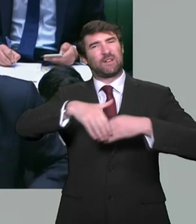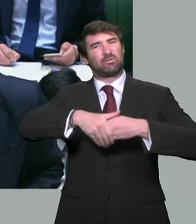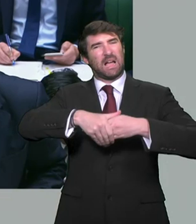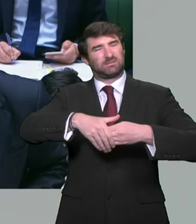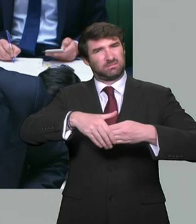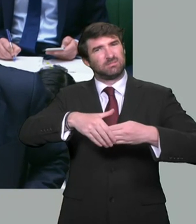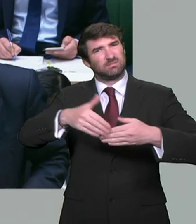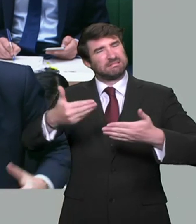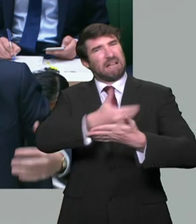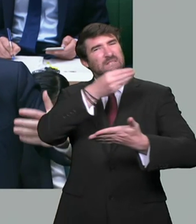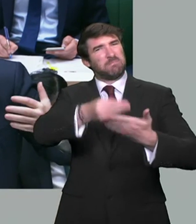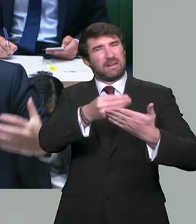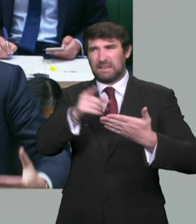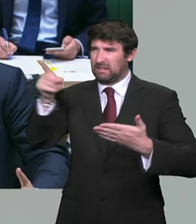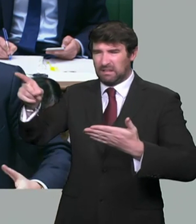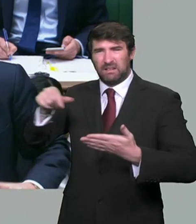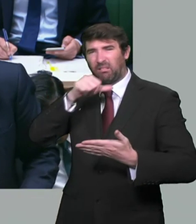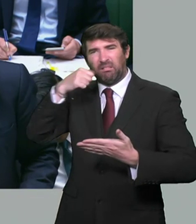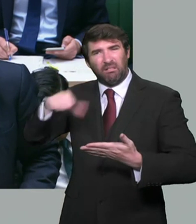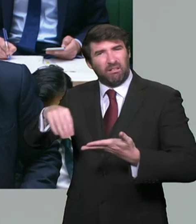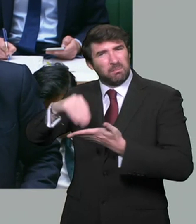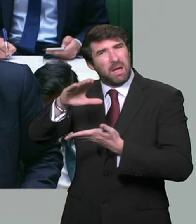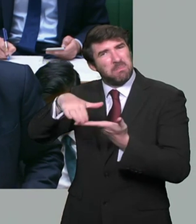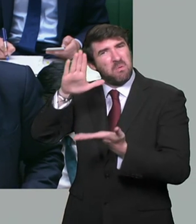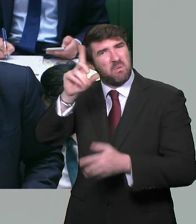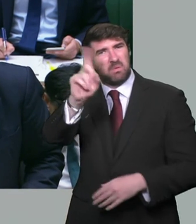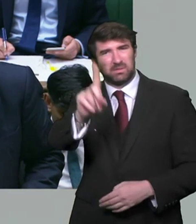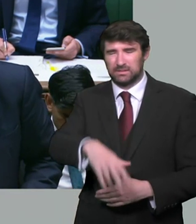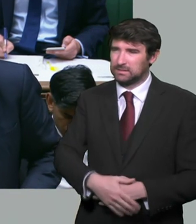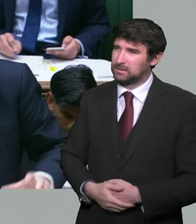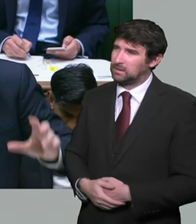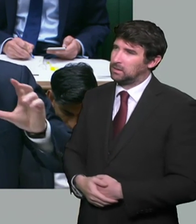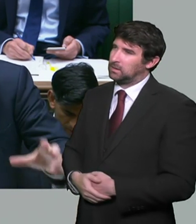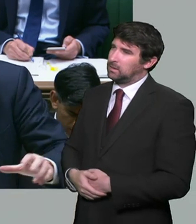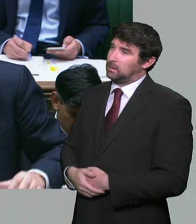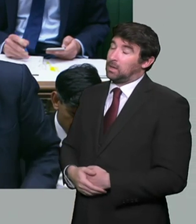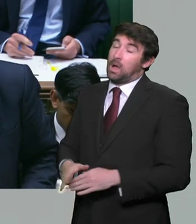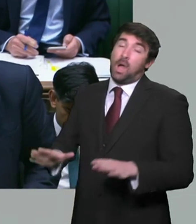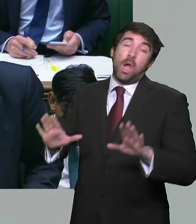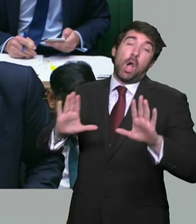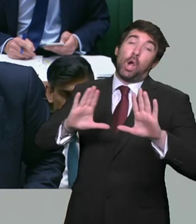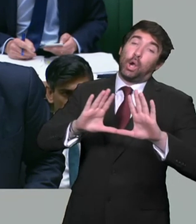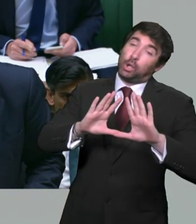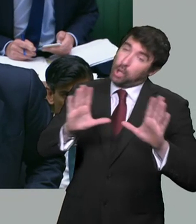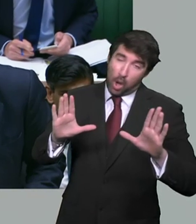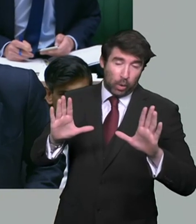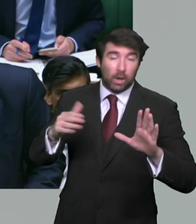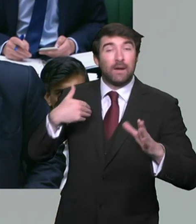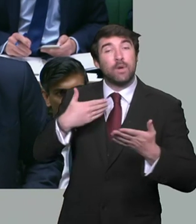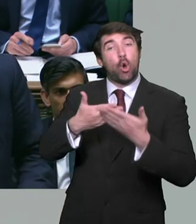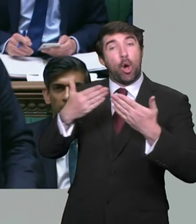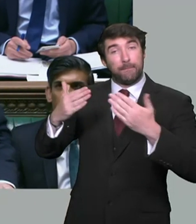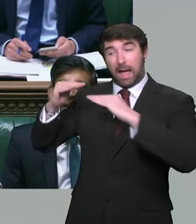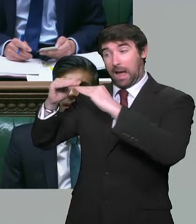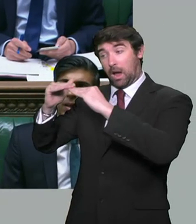No. As I have said, households in the top 20% of income pay 40 times more than the poorest.